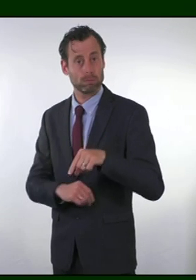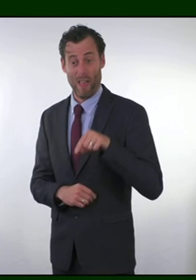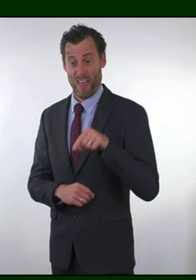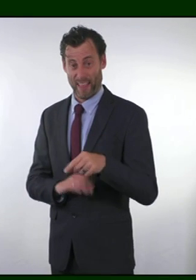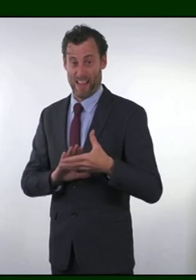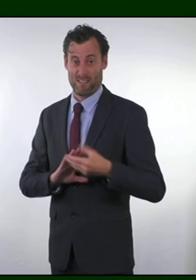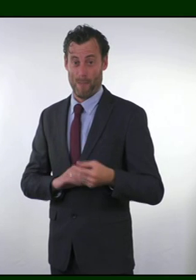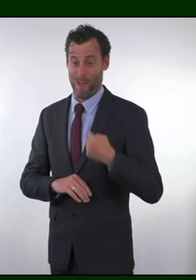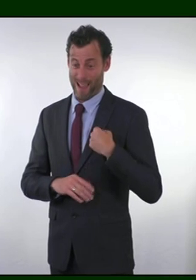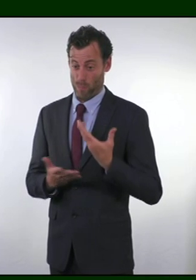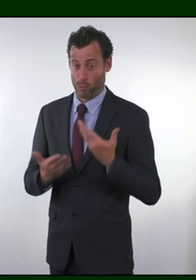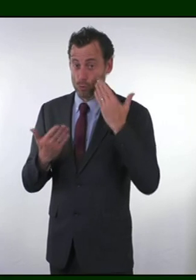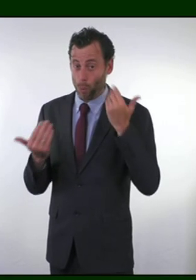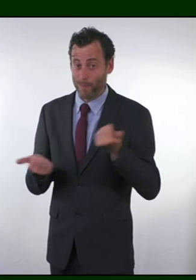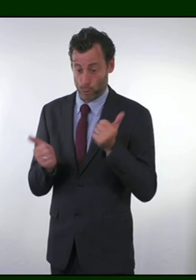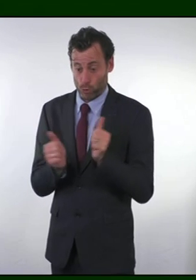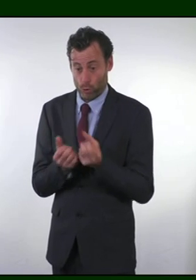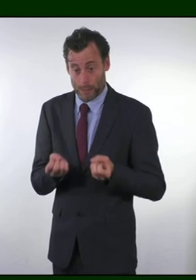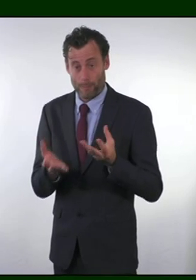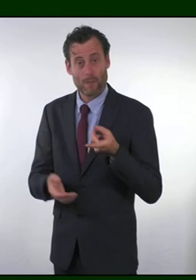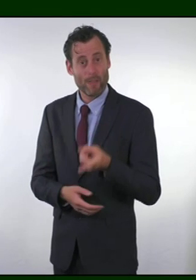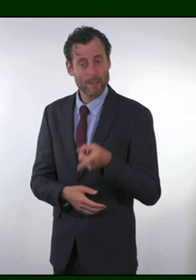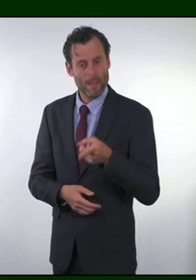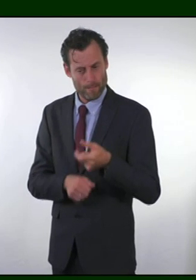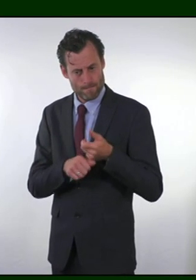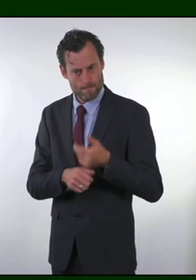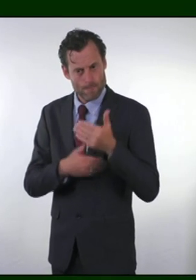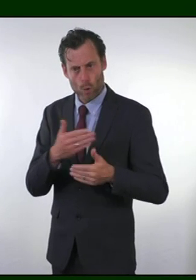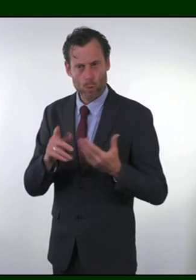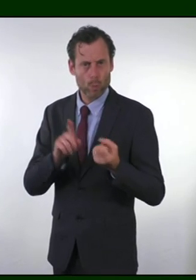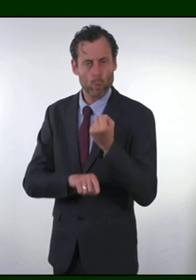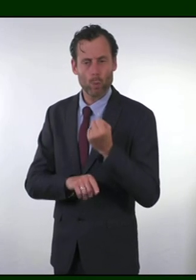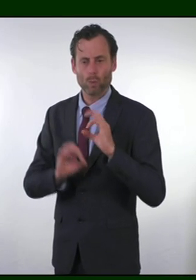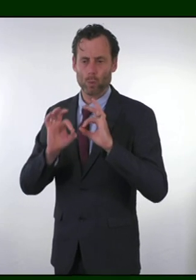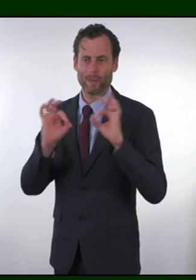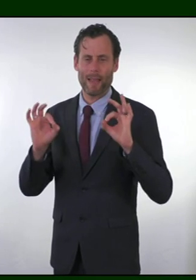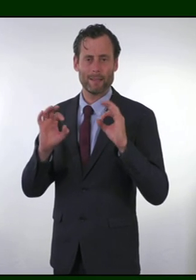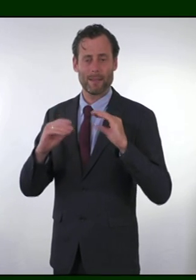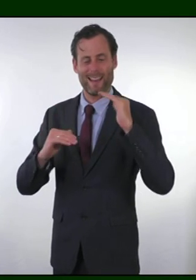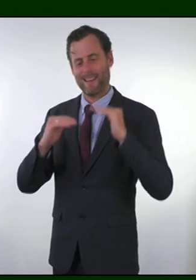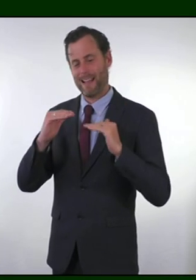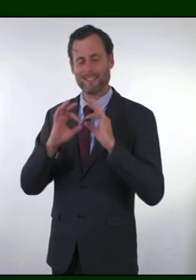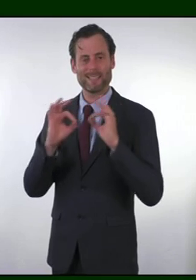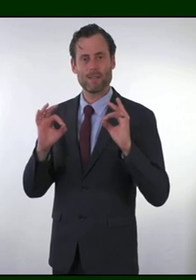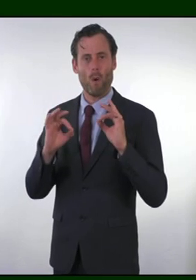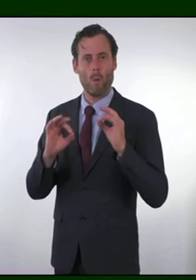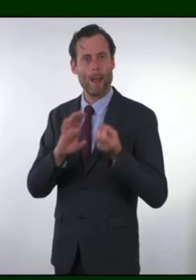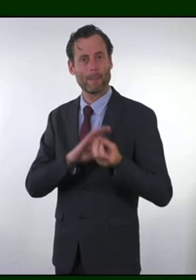I think that underlines our commitment to ensure that we transition properly to our net zero environment, starting with our transportation industry.